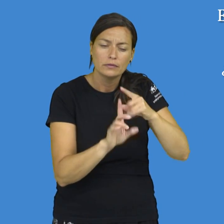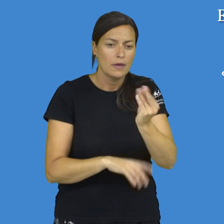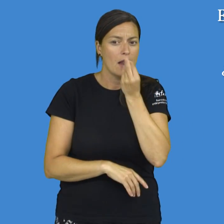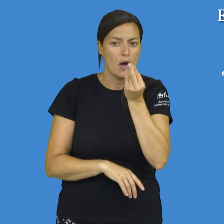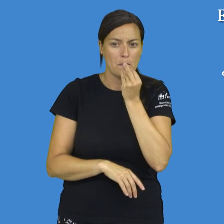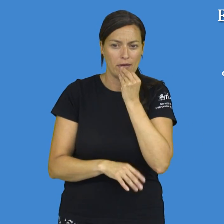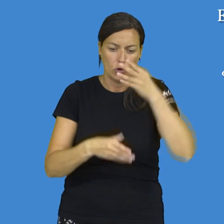comer